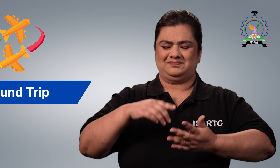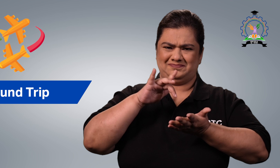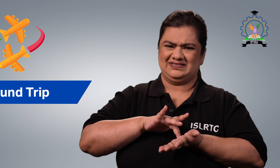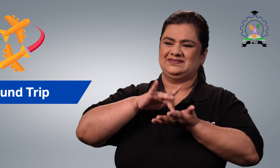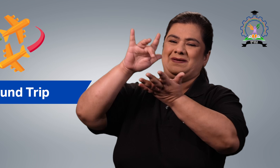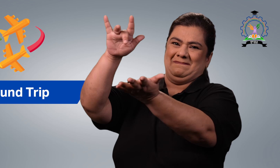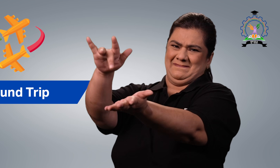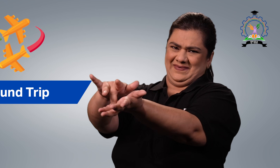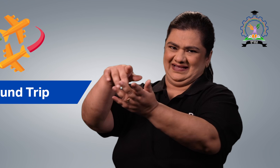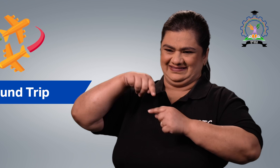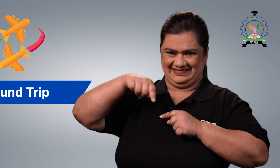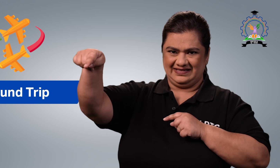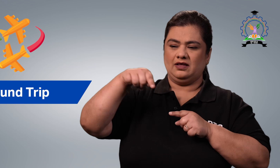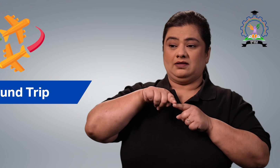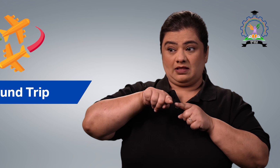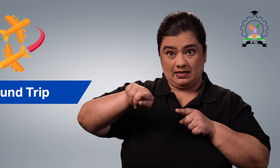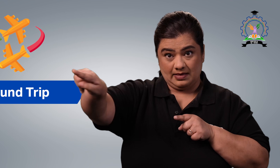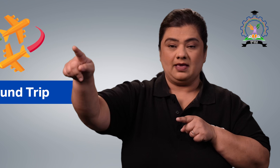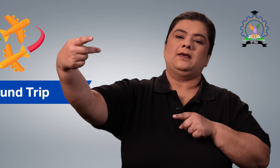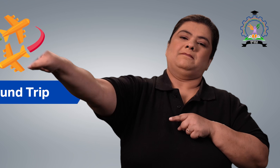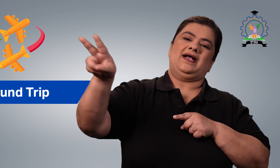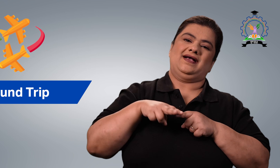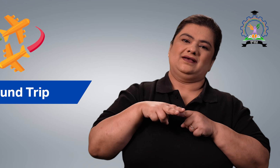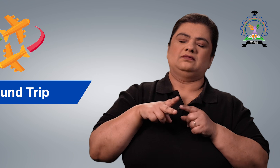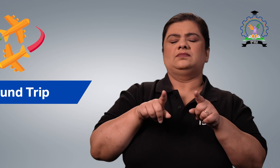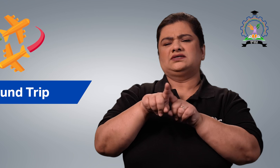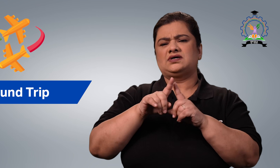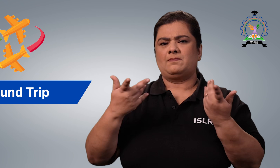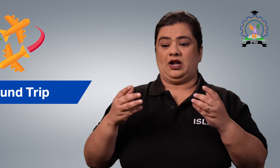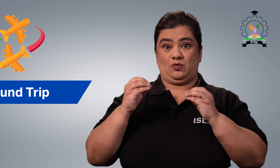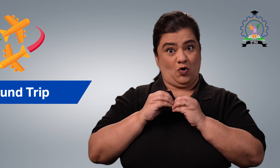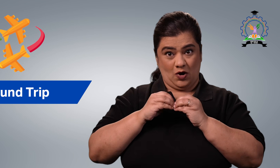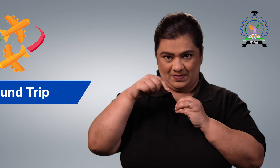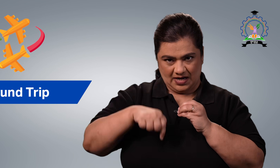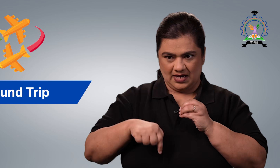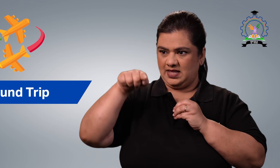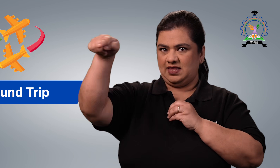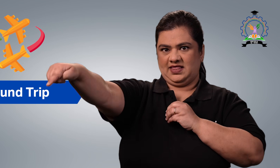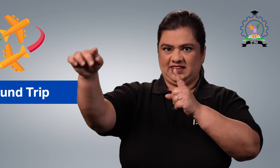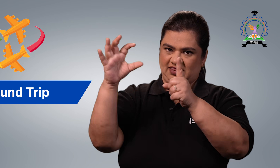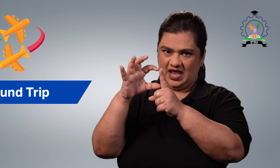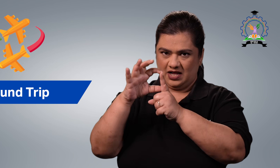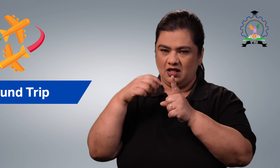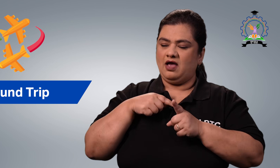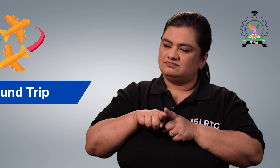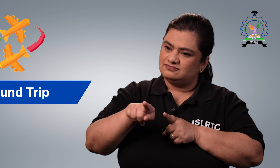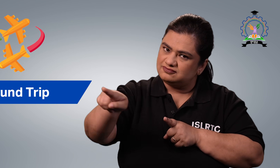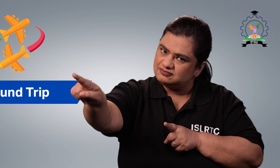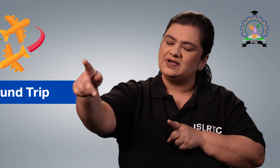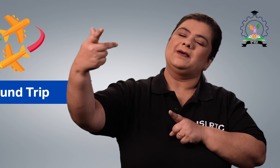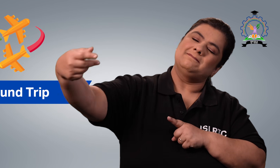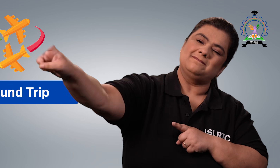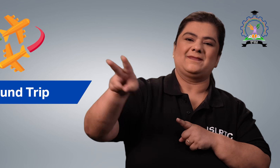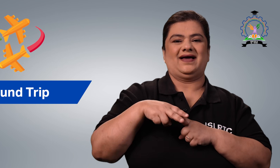A round trip is a journey to a place and back. Mumbai - Delhi - Mumbai is an example of round trip journey.